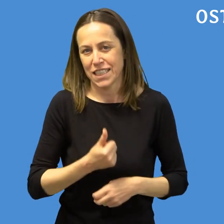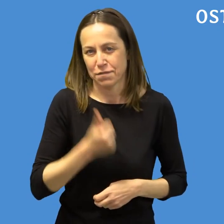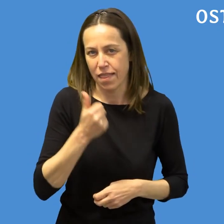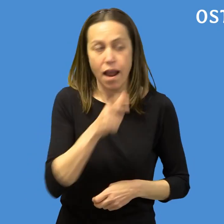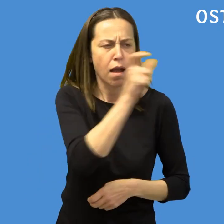más cantidad